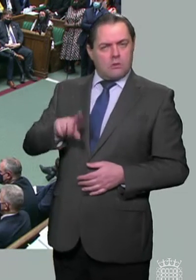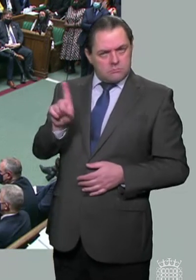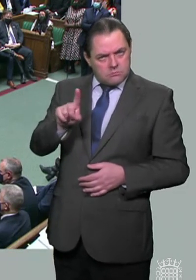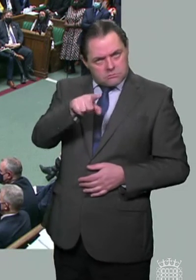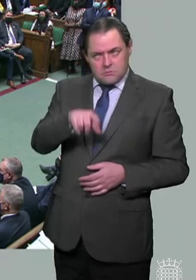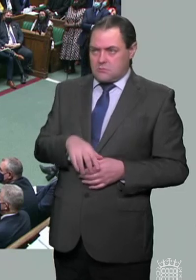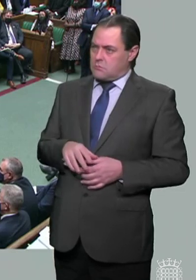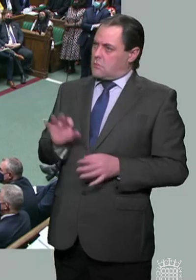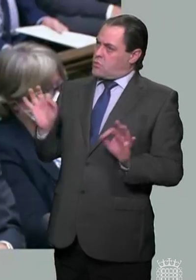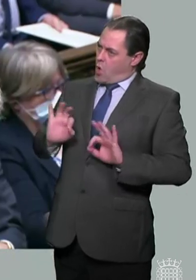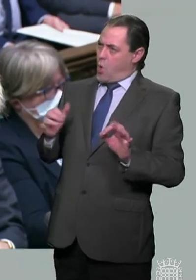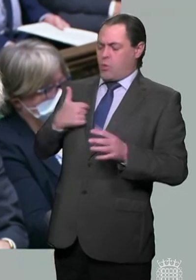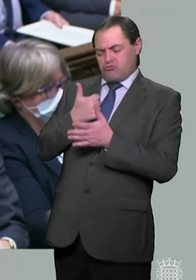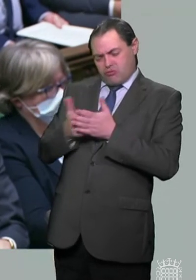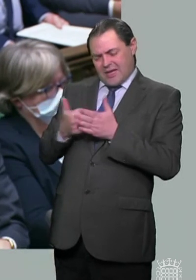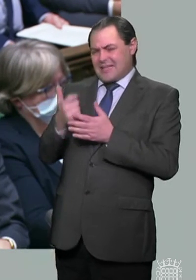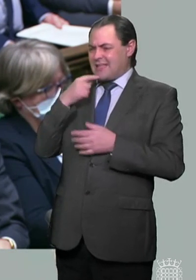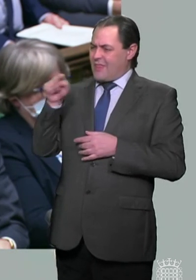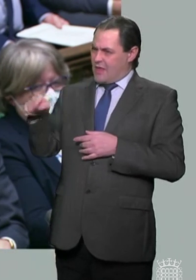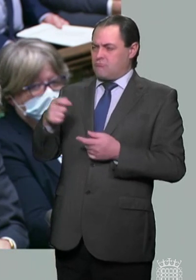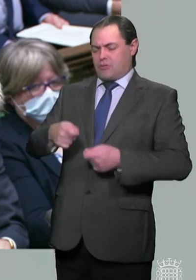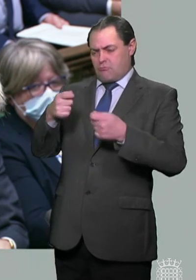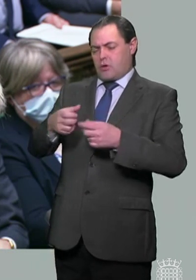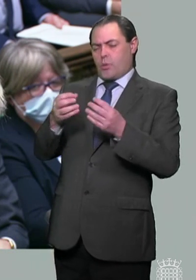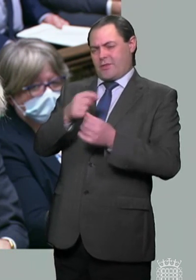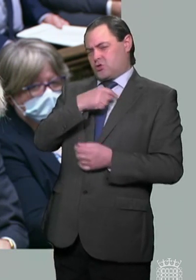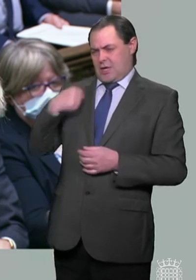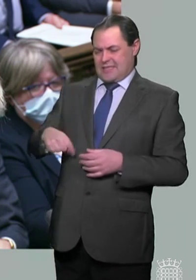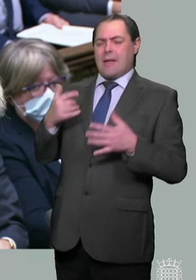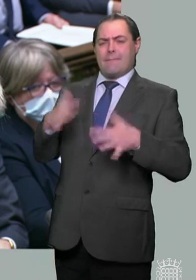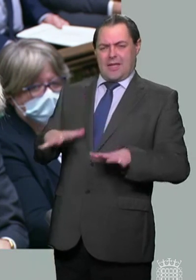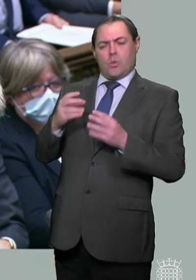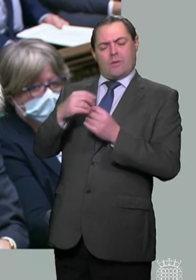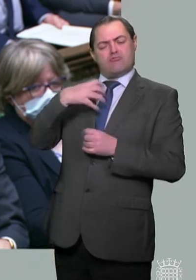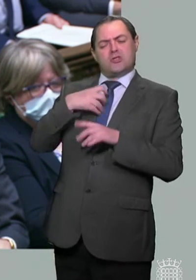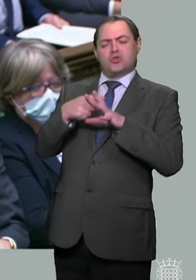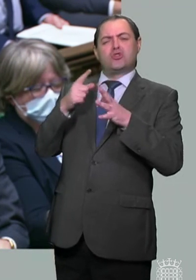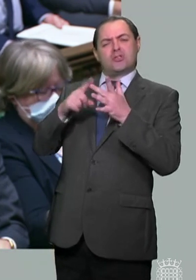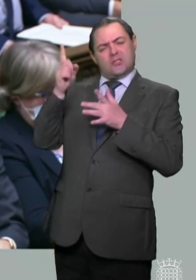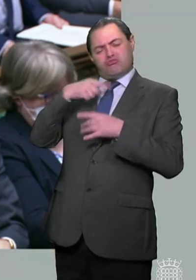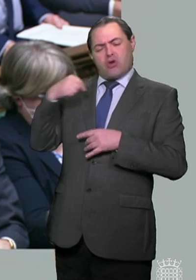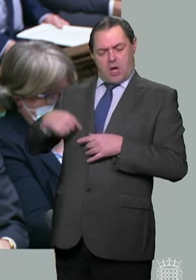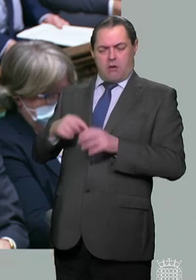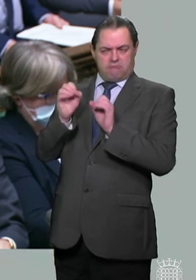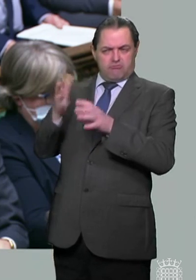No, because we make all those points regularly to the Chinese. Indeed, I did to President Xi when I talked to him recently.